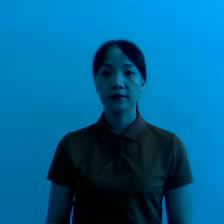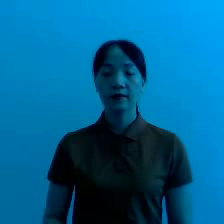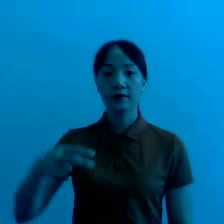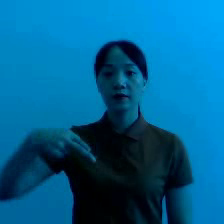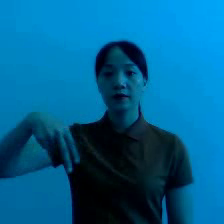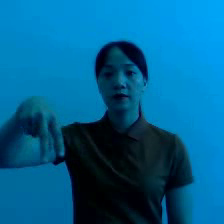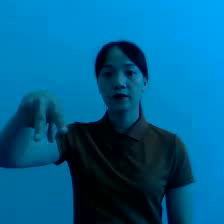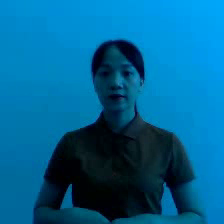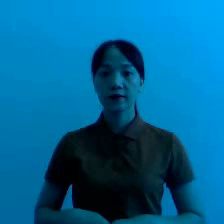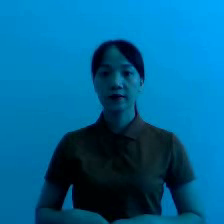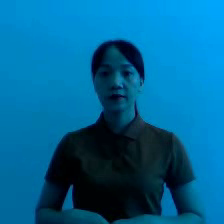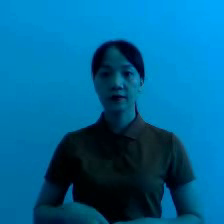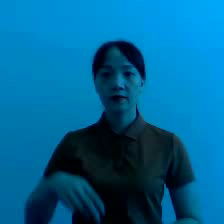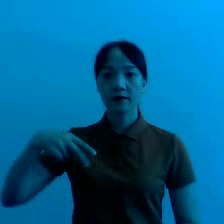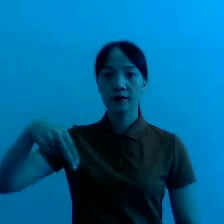Đi